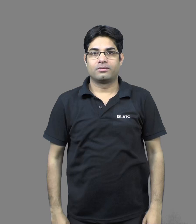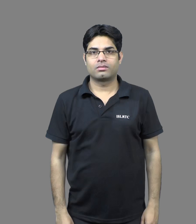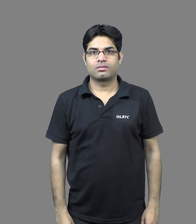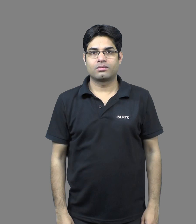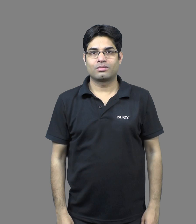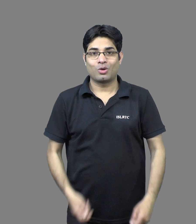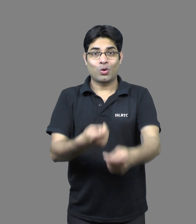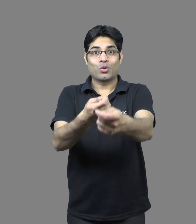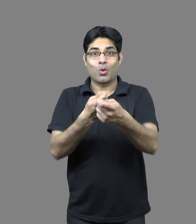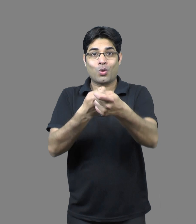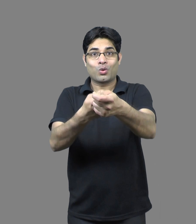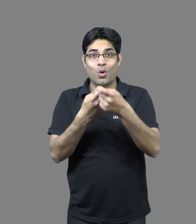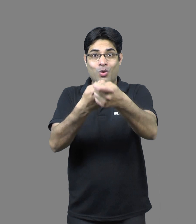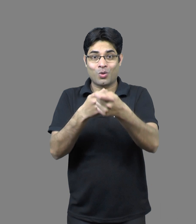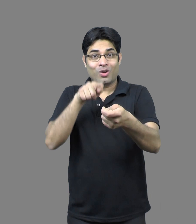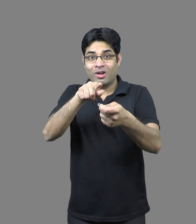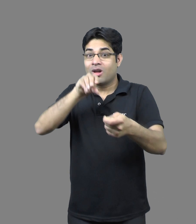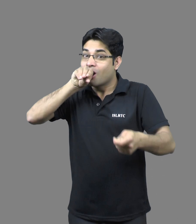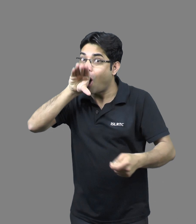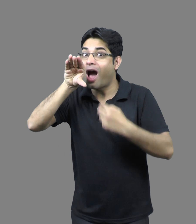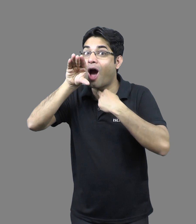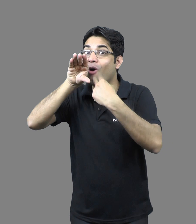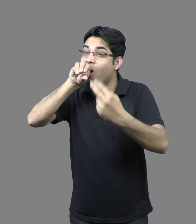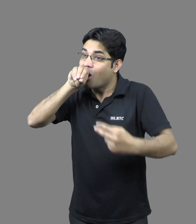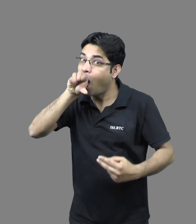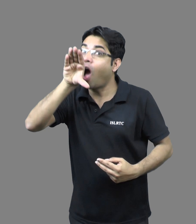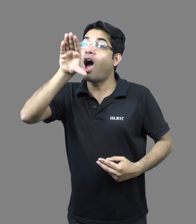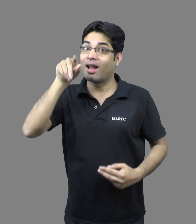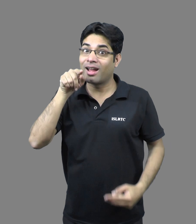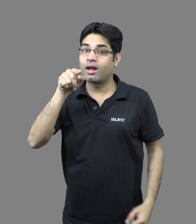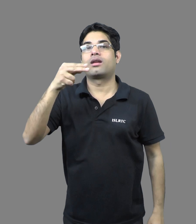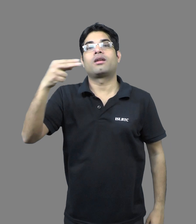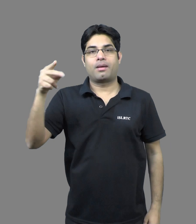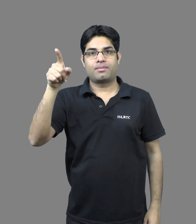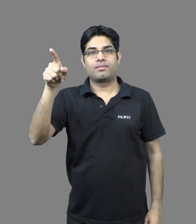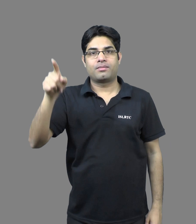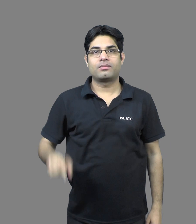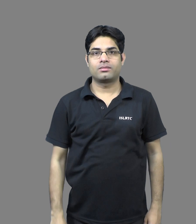Neigh